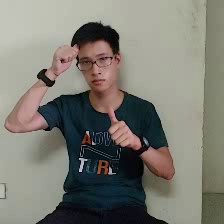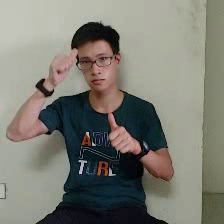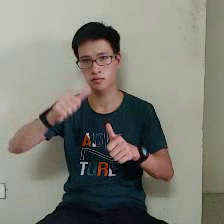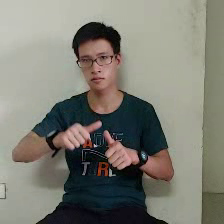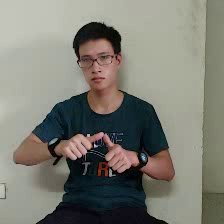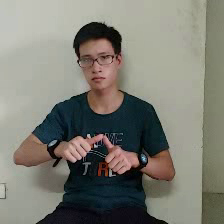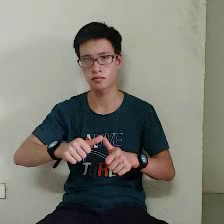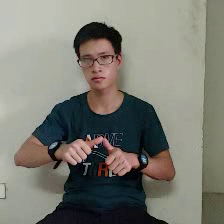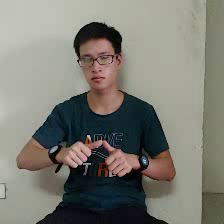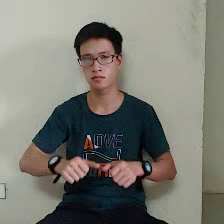Nhớ